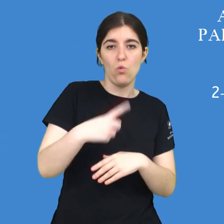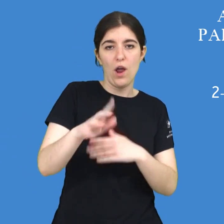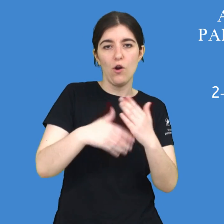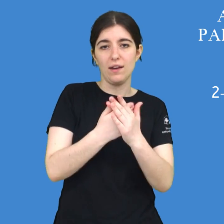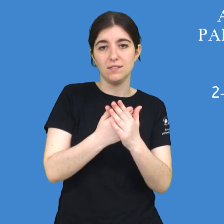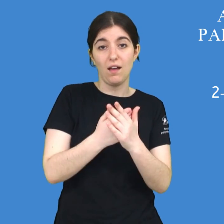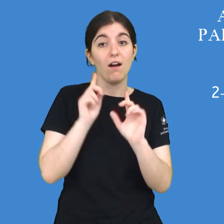hasta